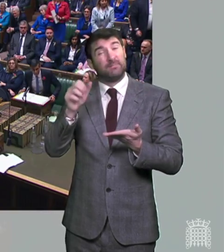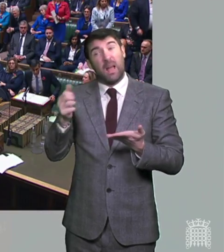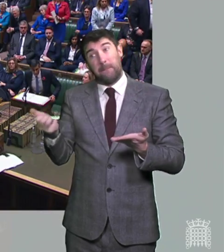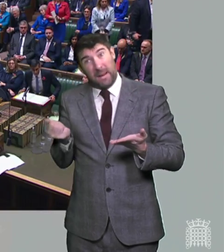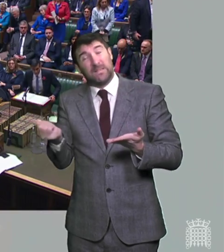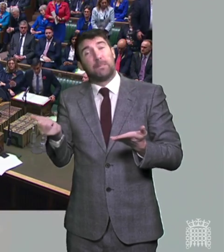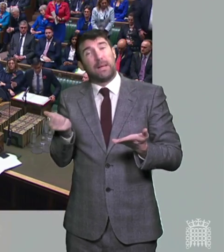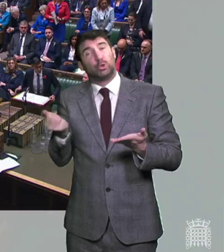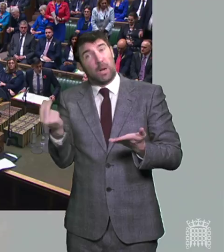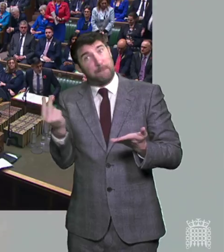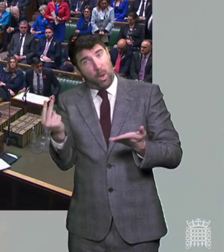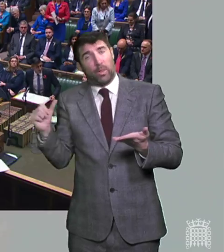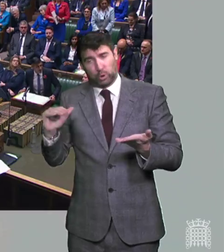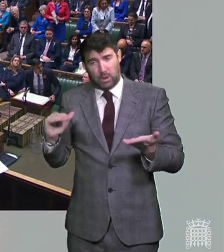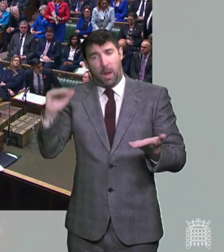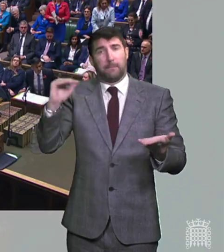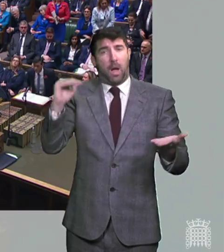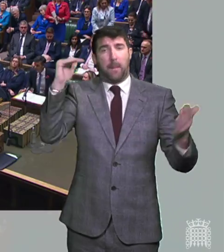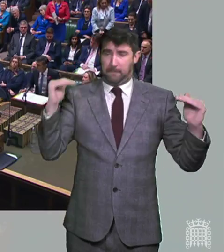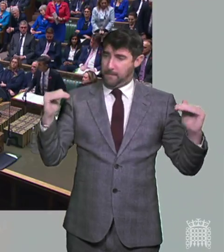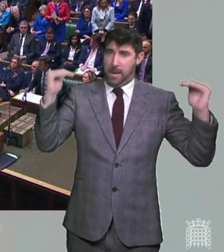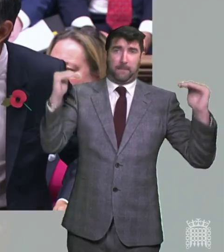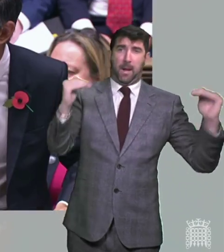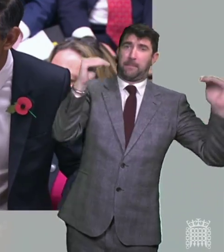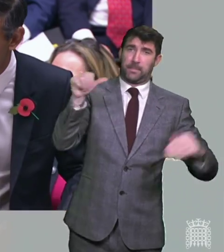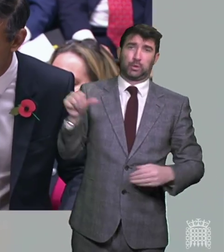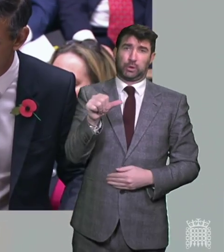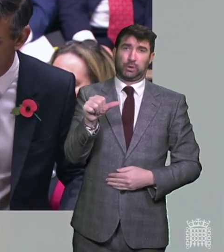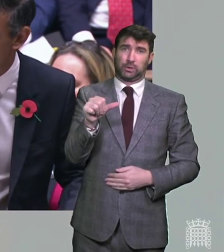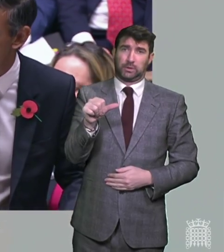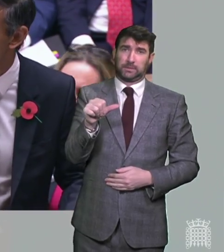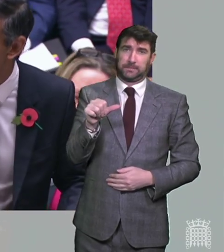The right honourable Gentleman has raised the issue of the North sea.